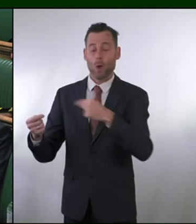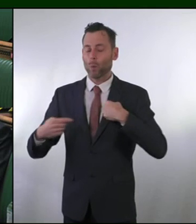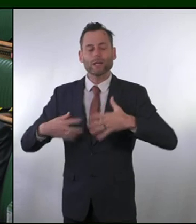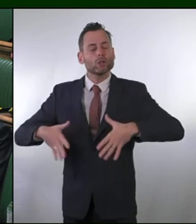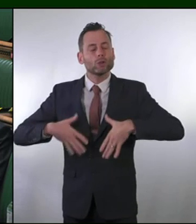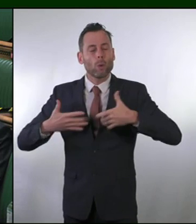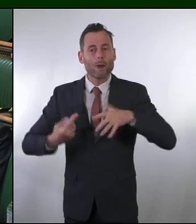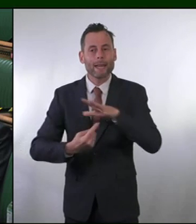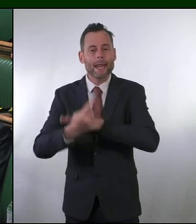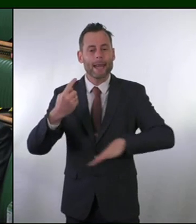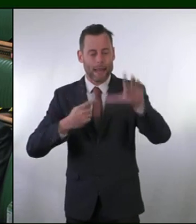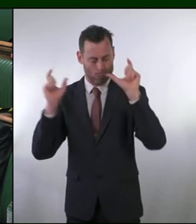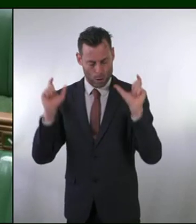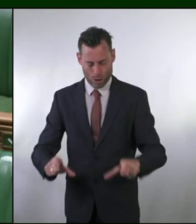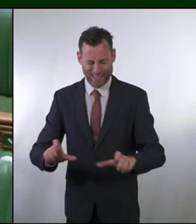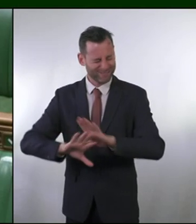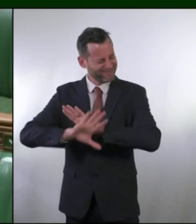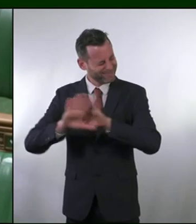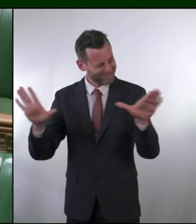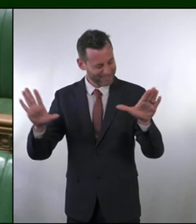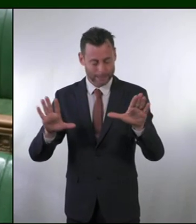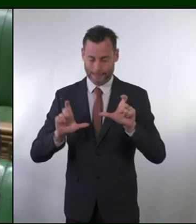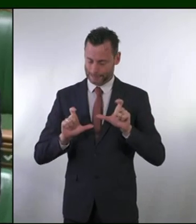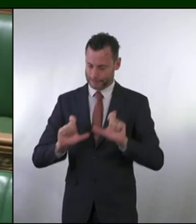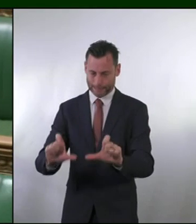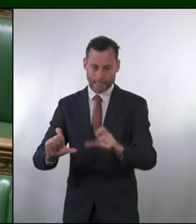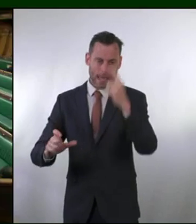We do not want to go there. We want the regional approach. He should co-operate with it.